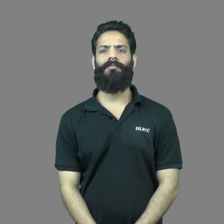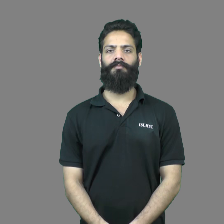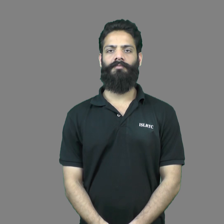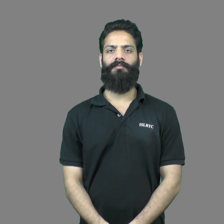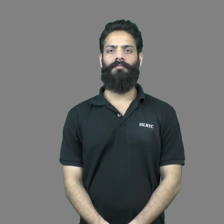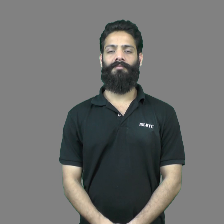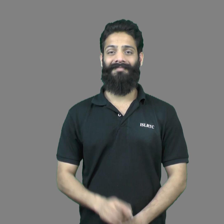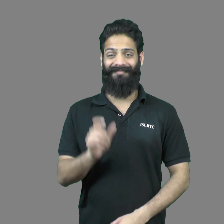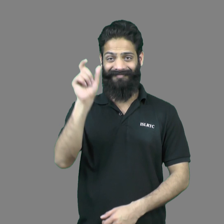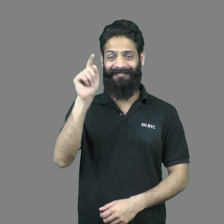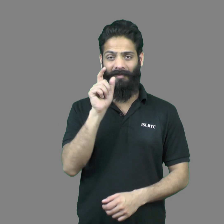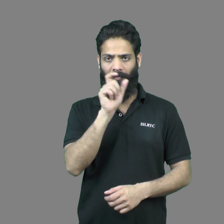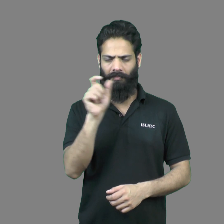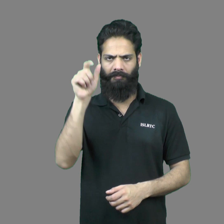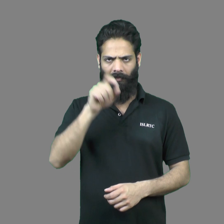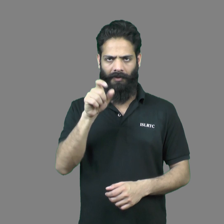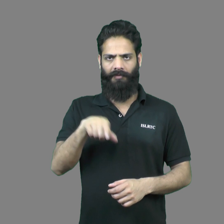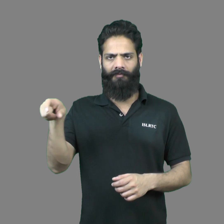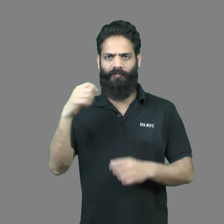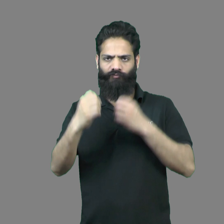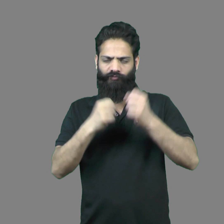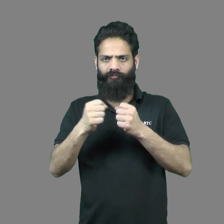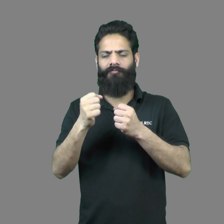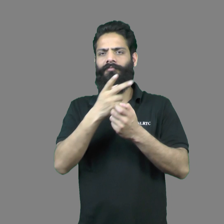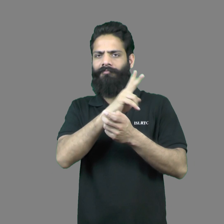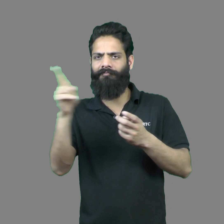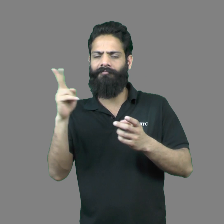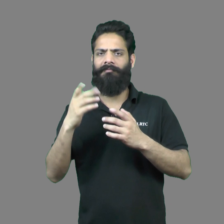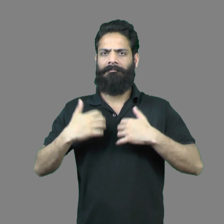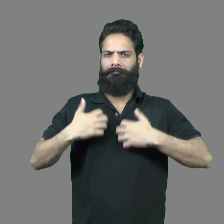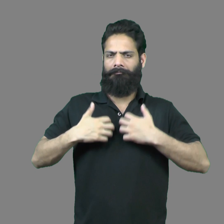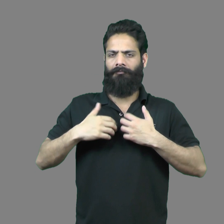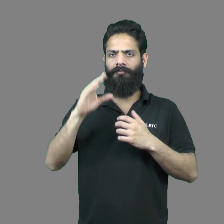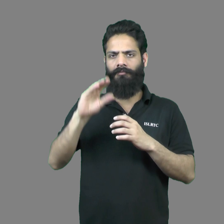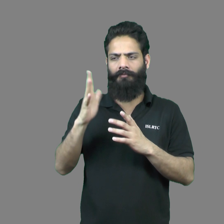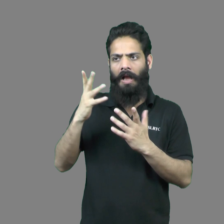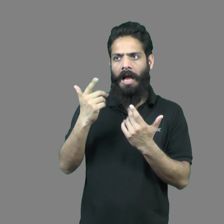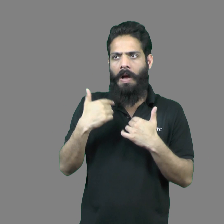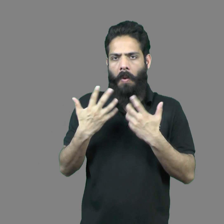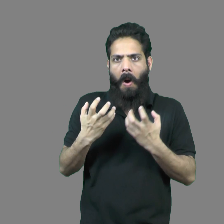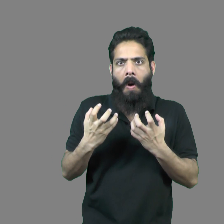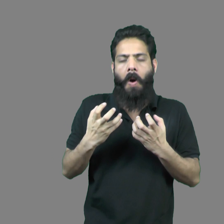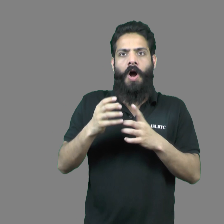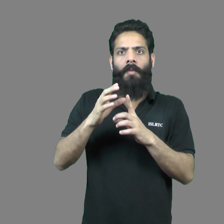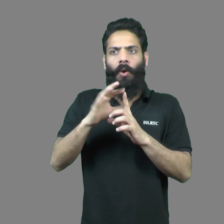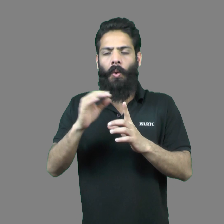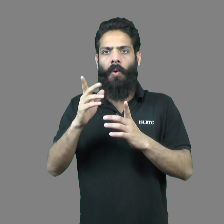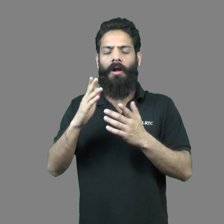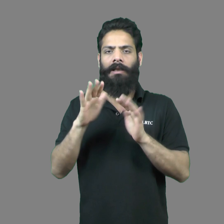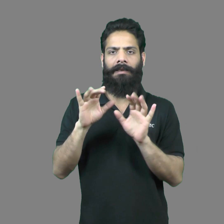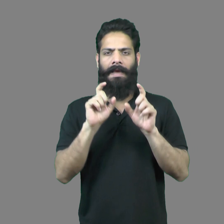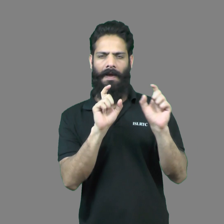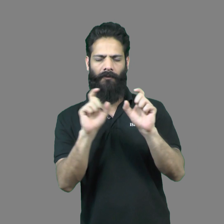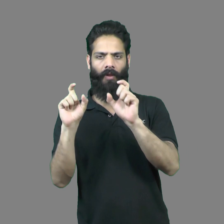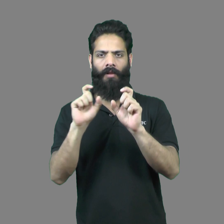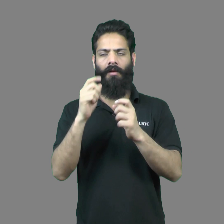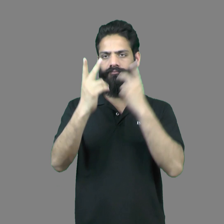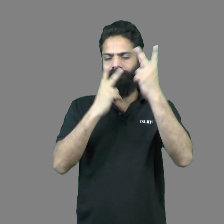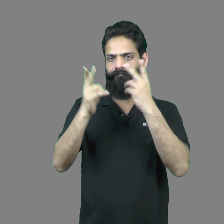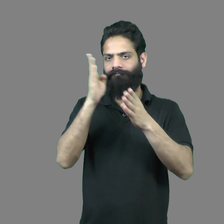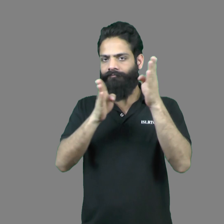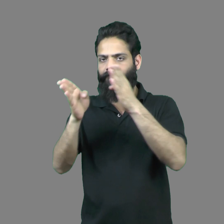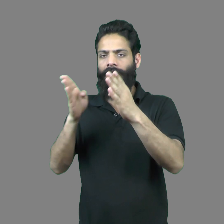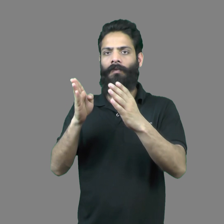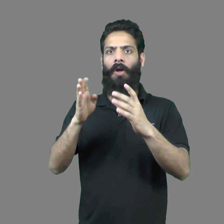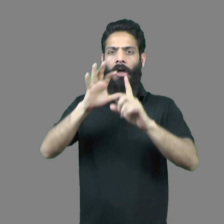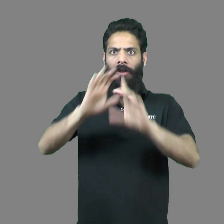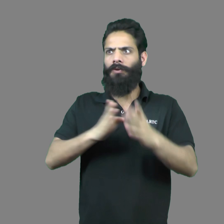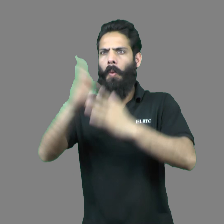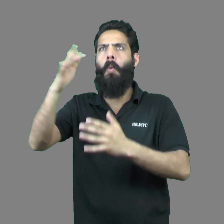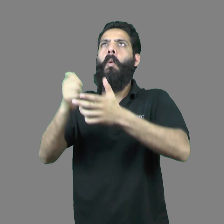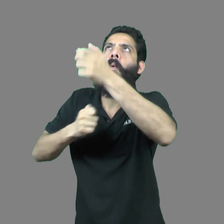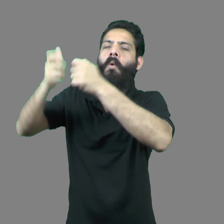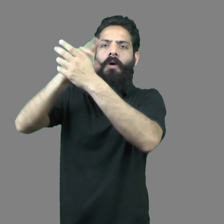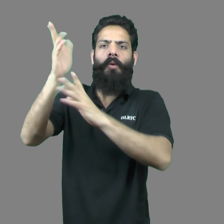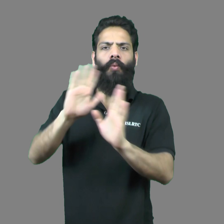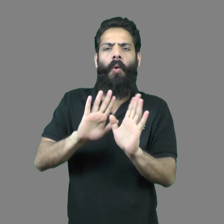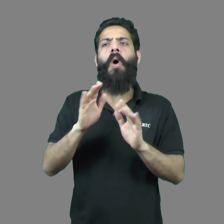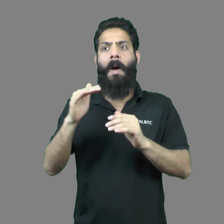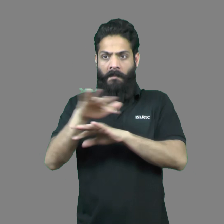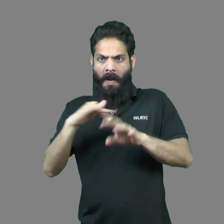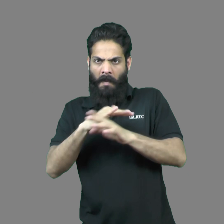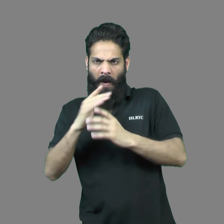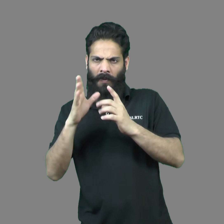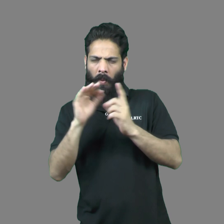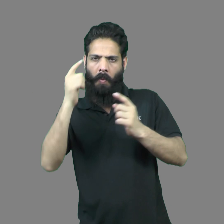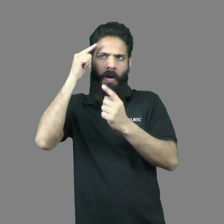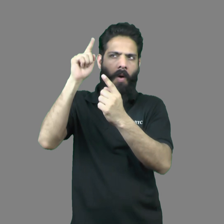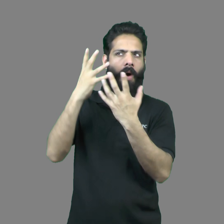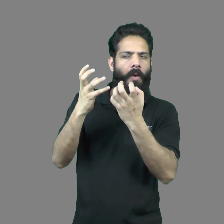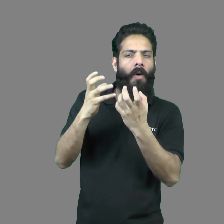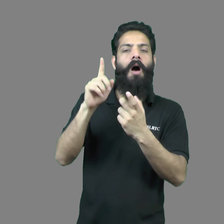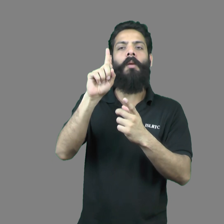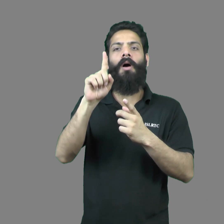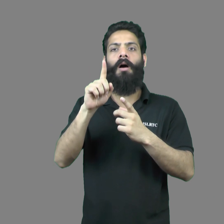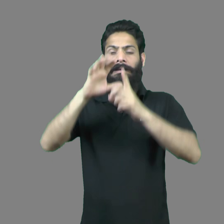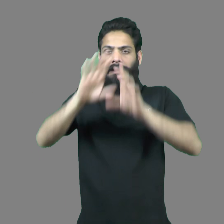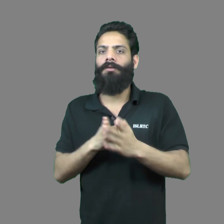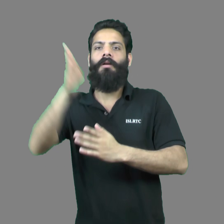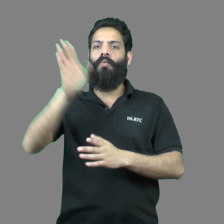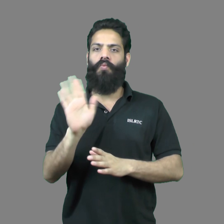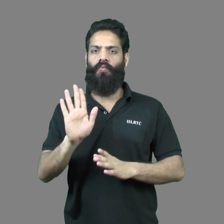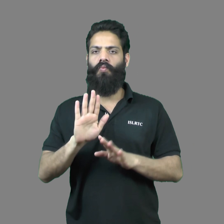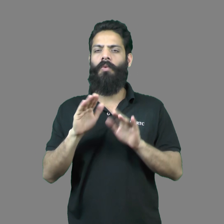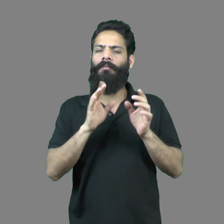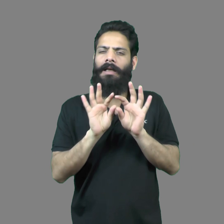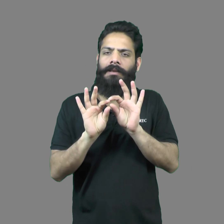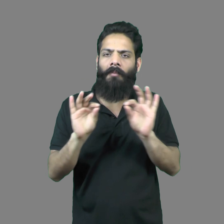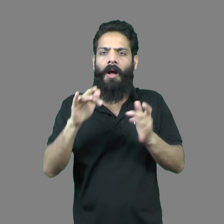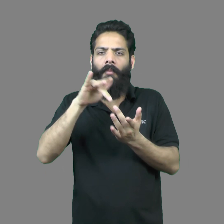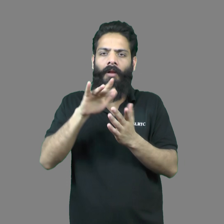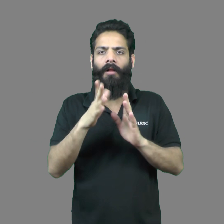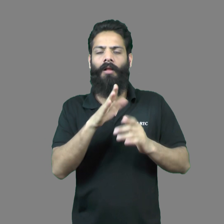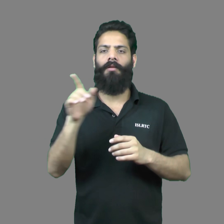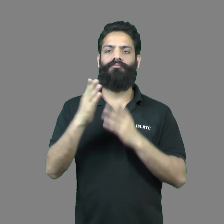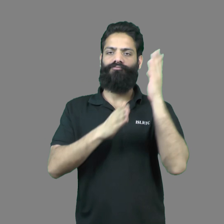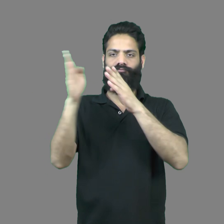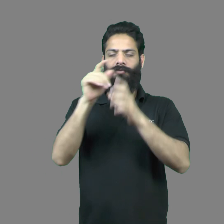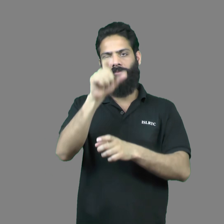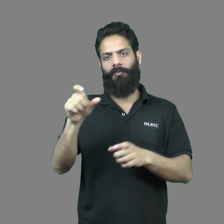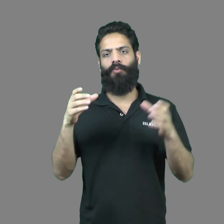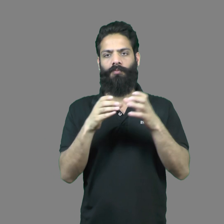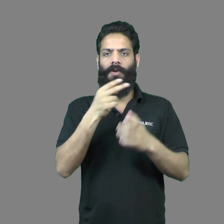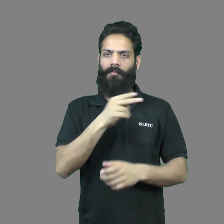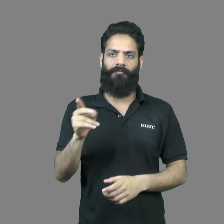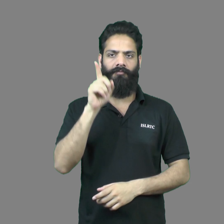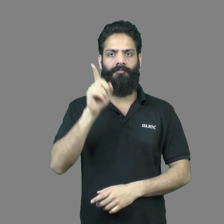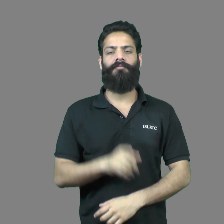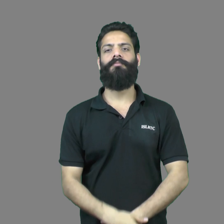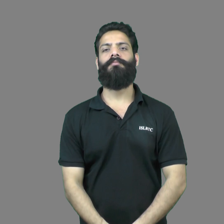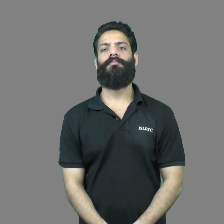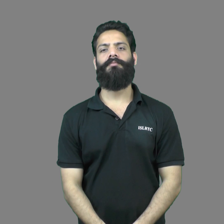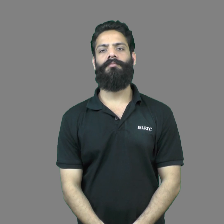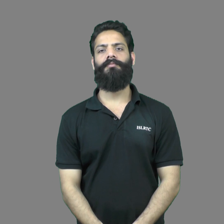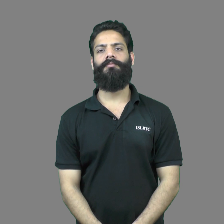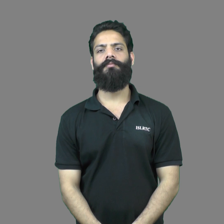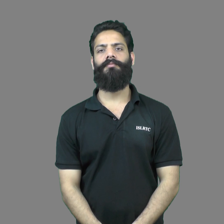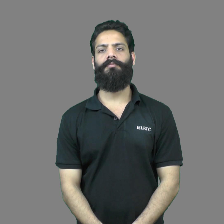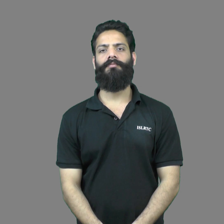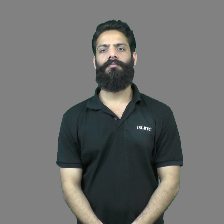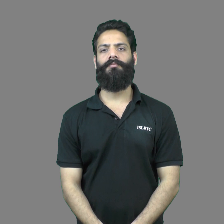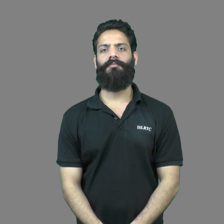Moderates